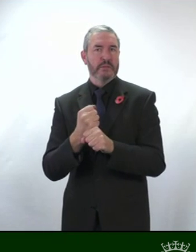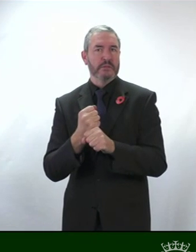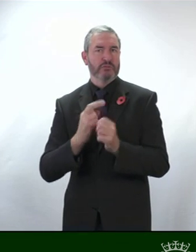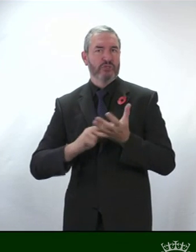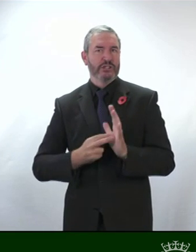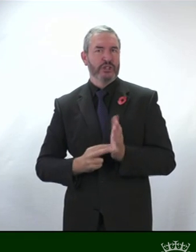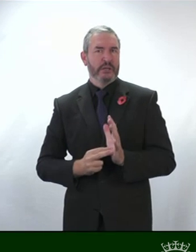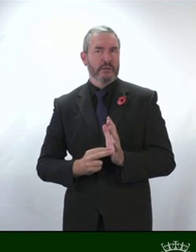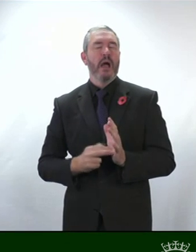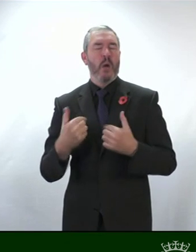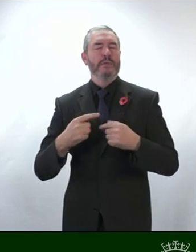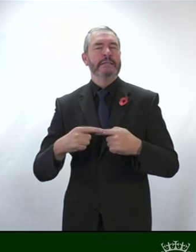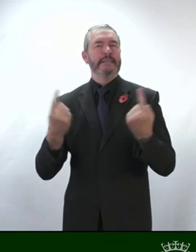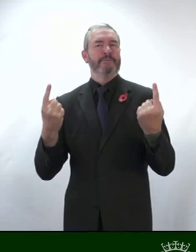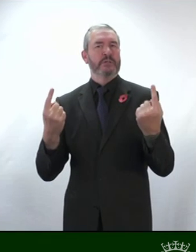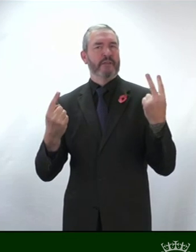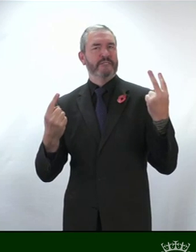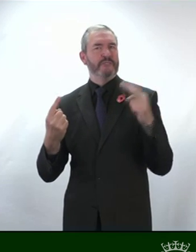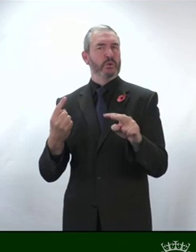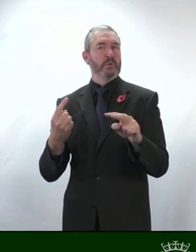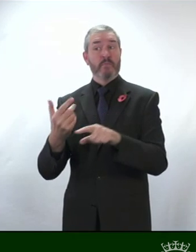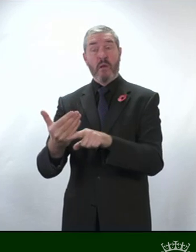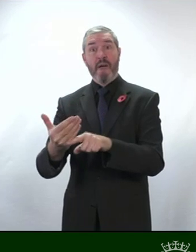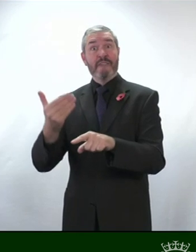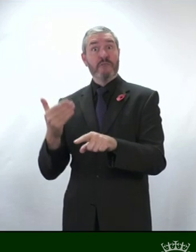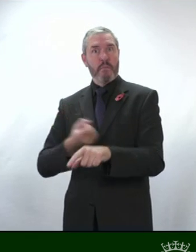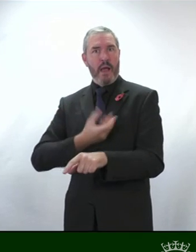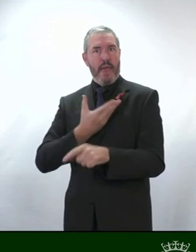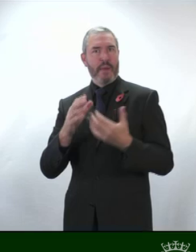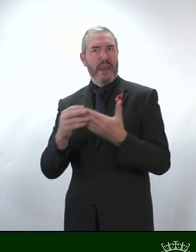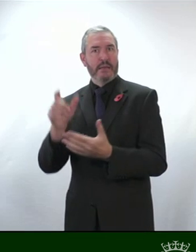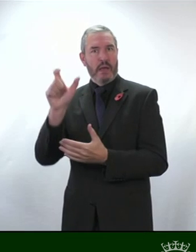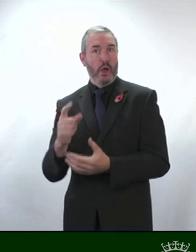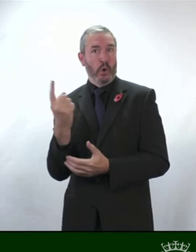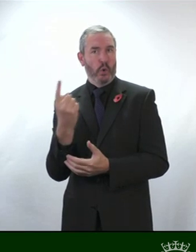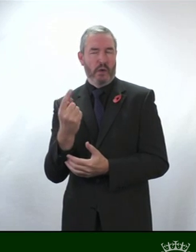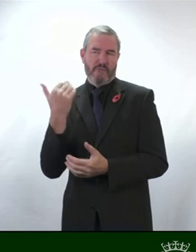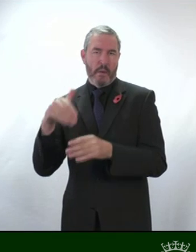Can I commend a different approach? The former Labour leader, the right hon.